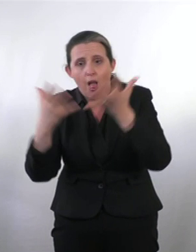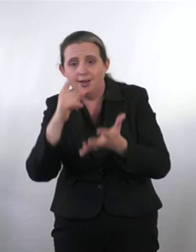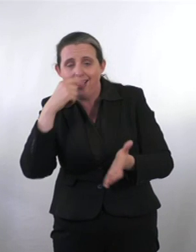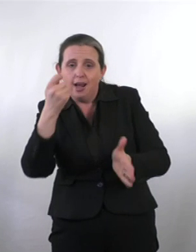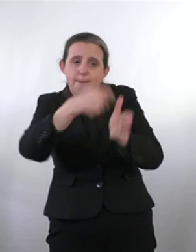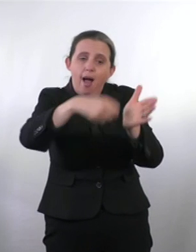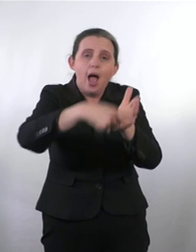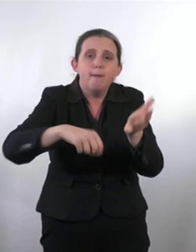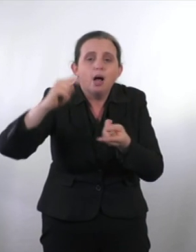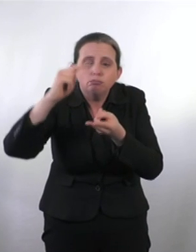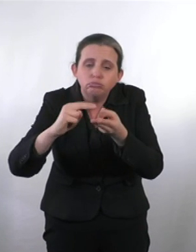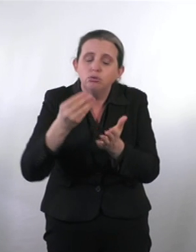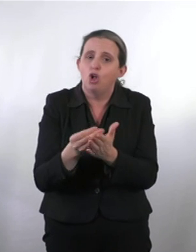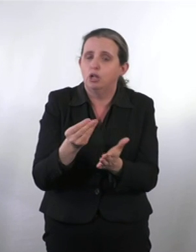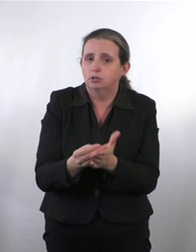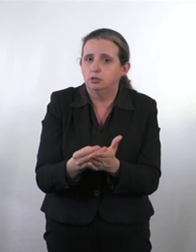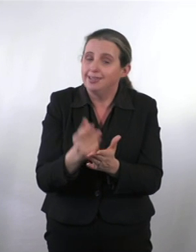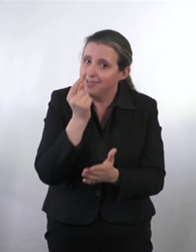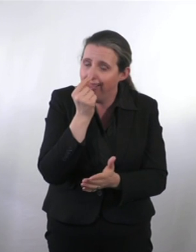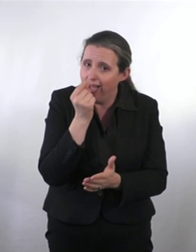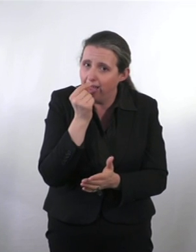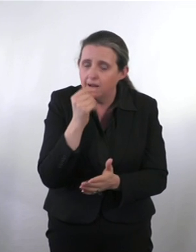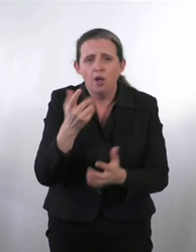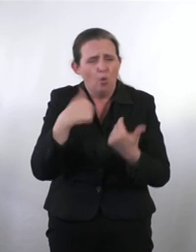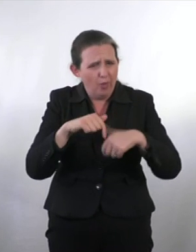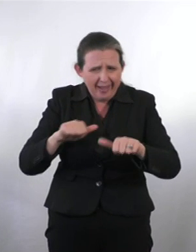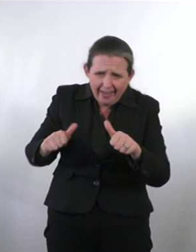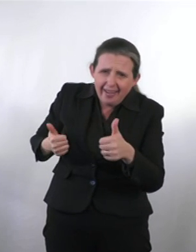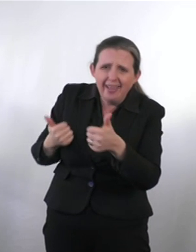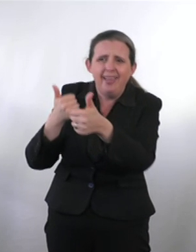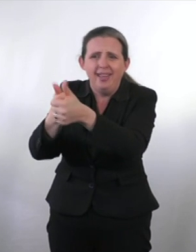I can tell him. It is more than virtually any other country in the world.